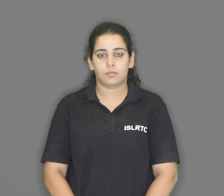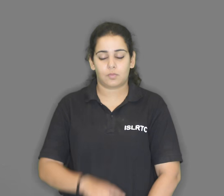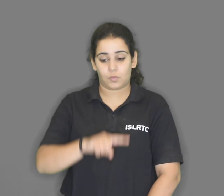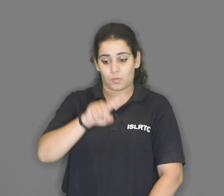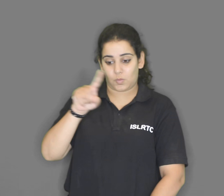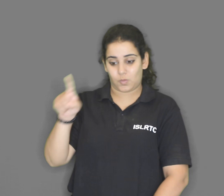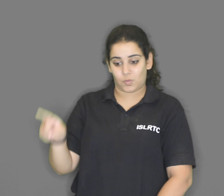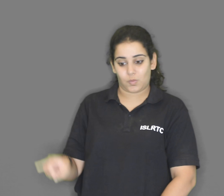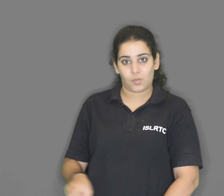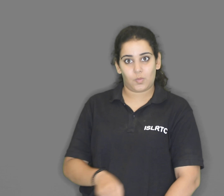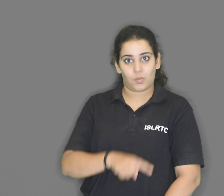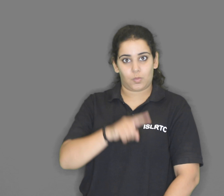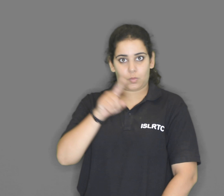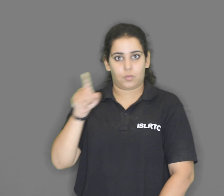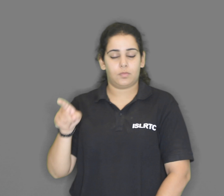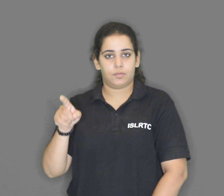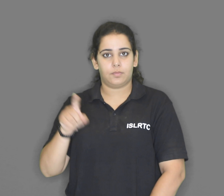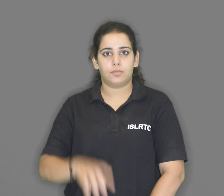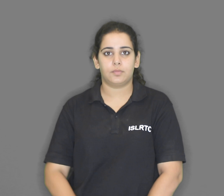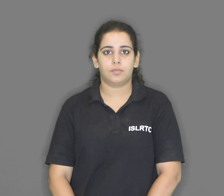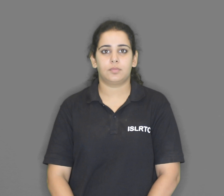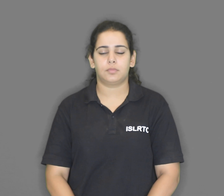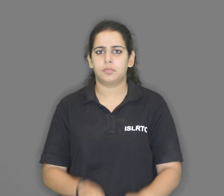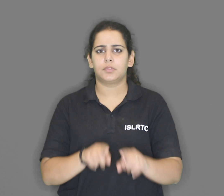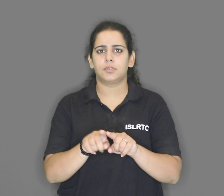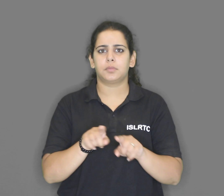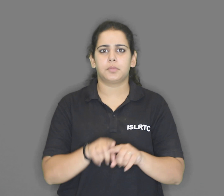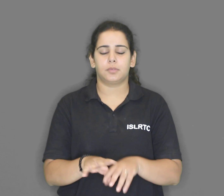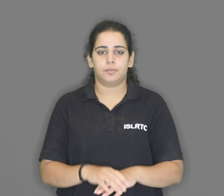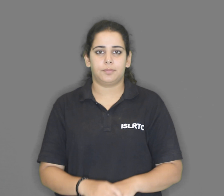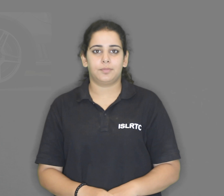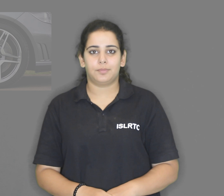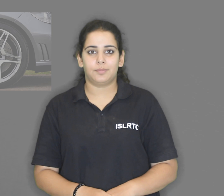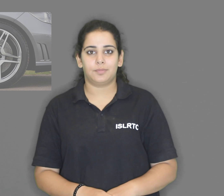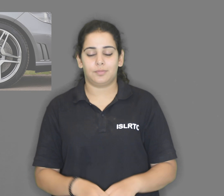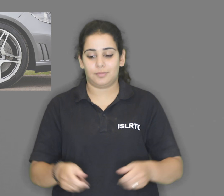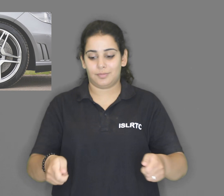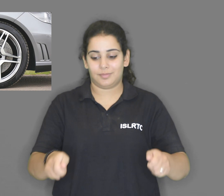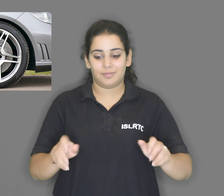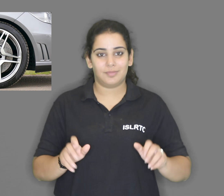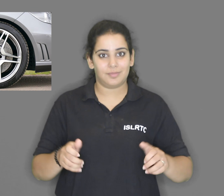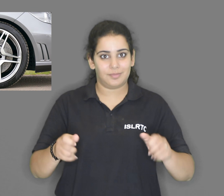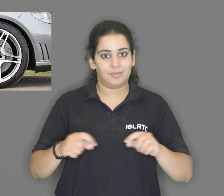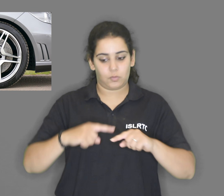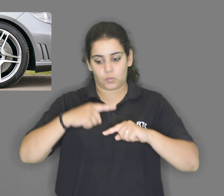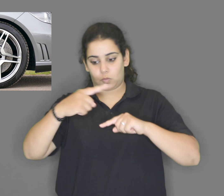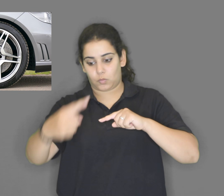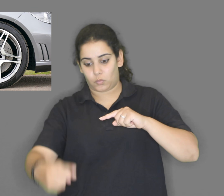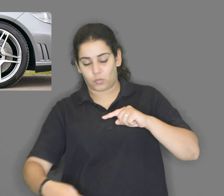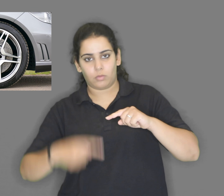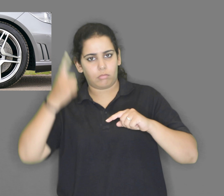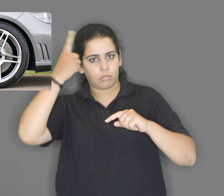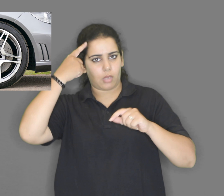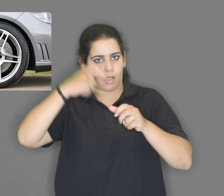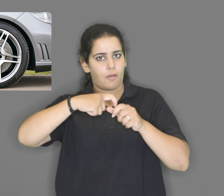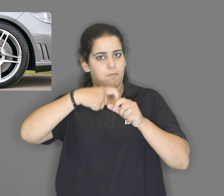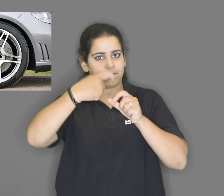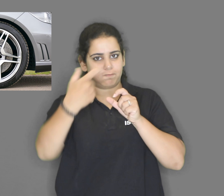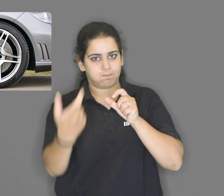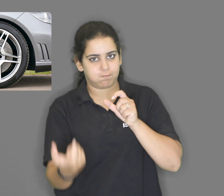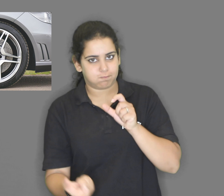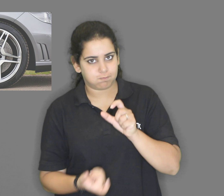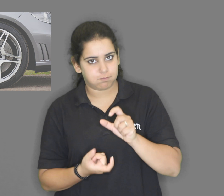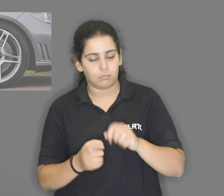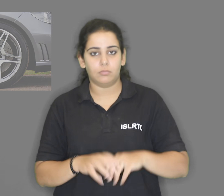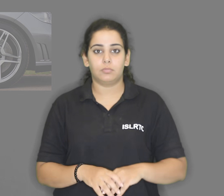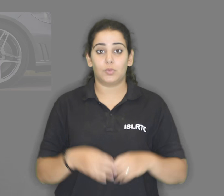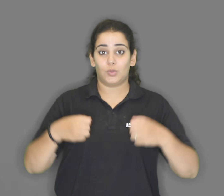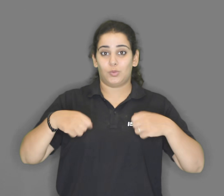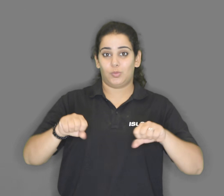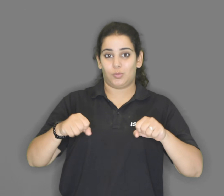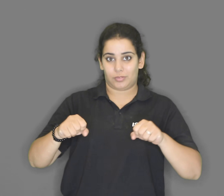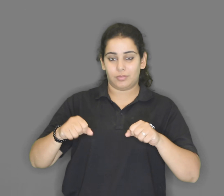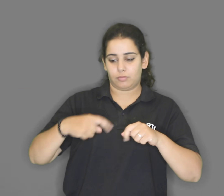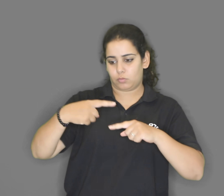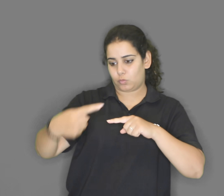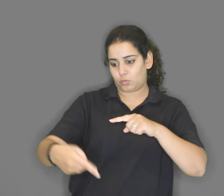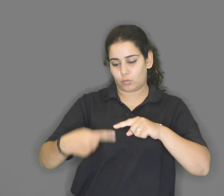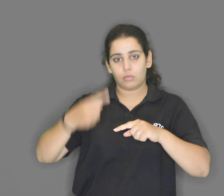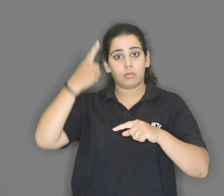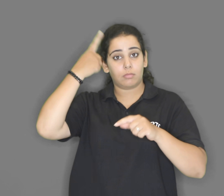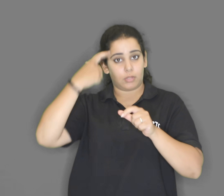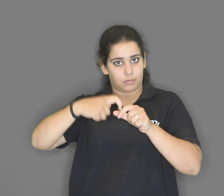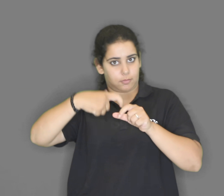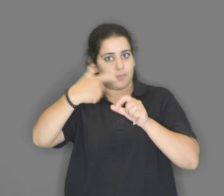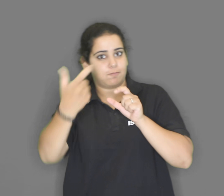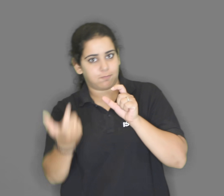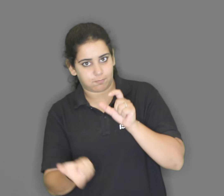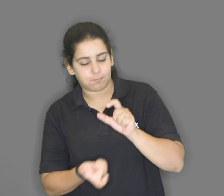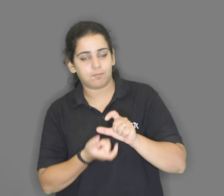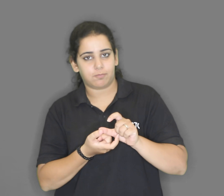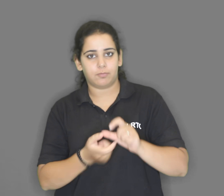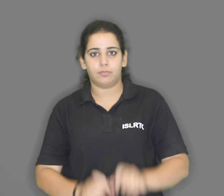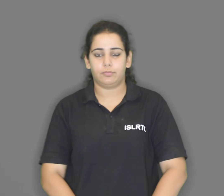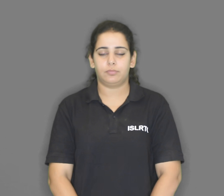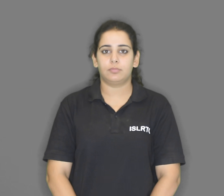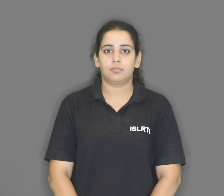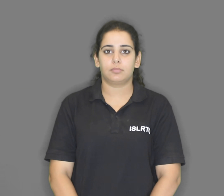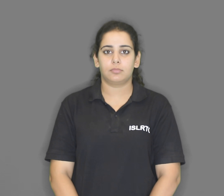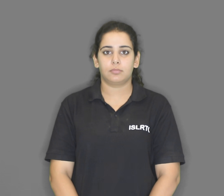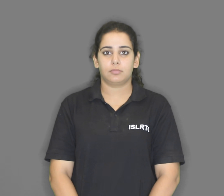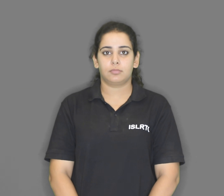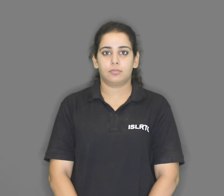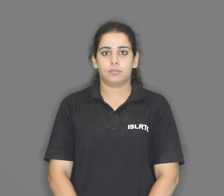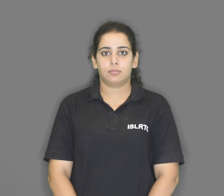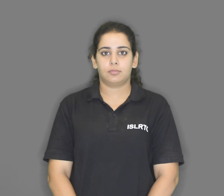Wheel a circular object that revolves on an axle and is fixed below a vehicle or other object to enable it to move easily over the ground